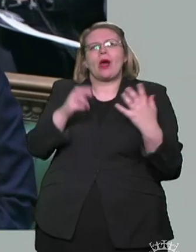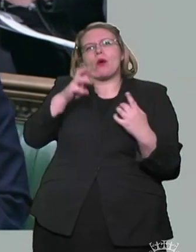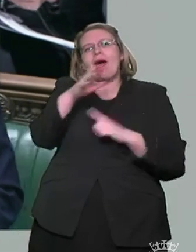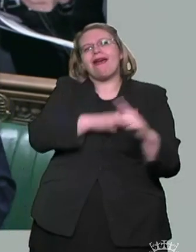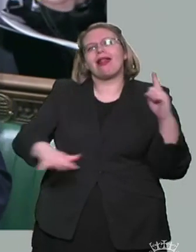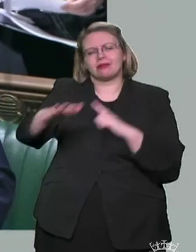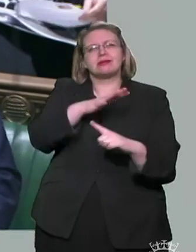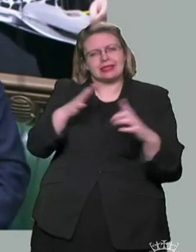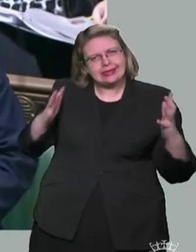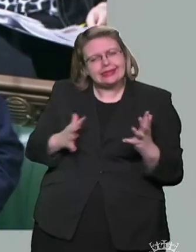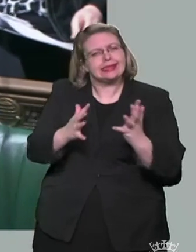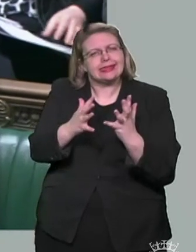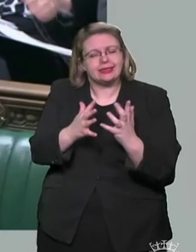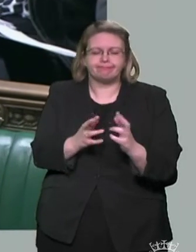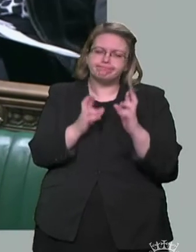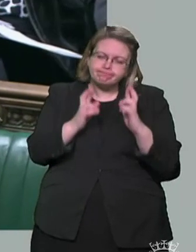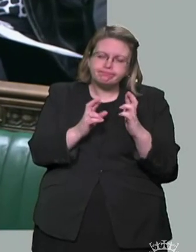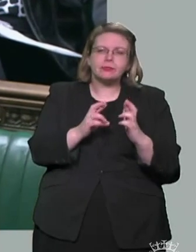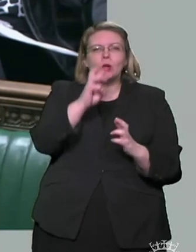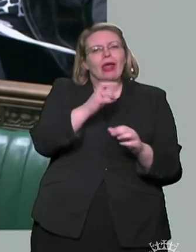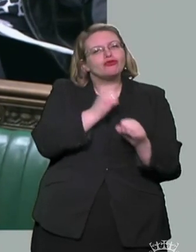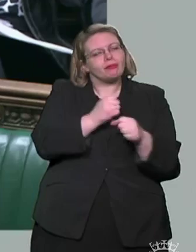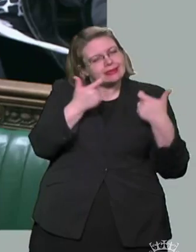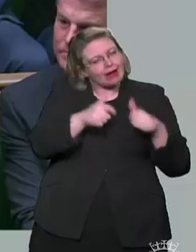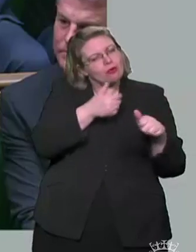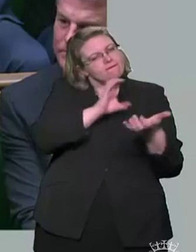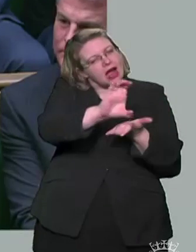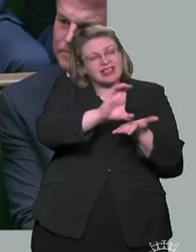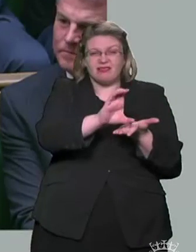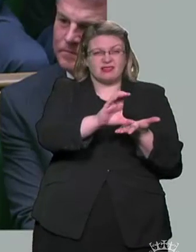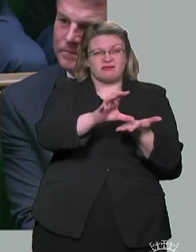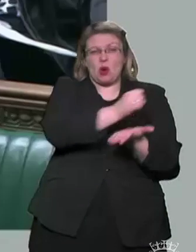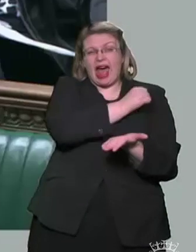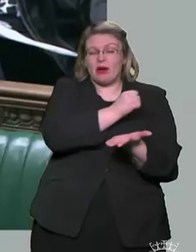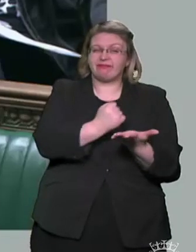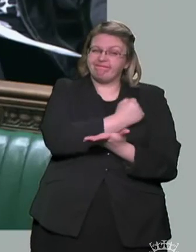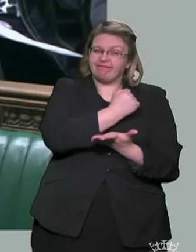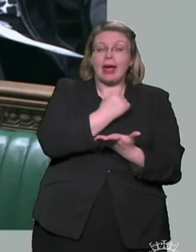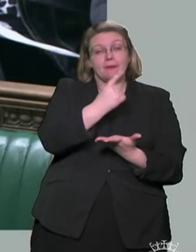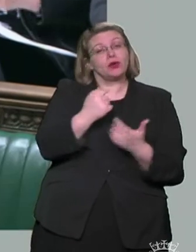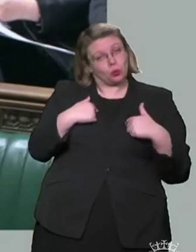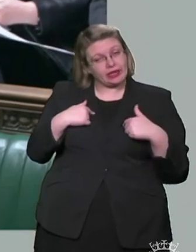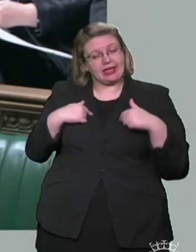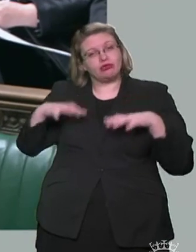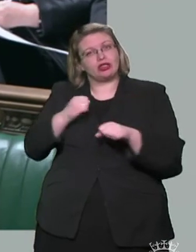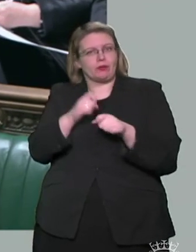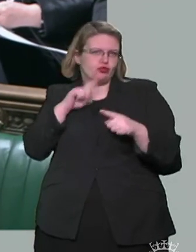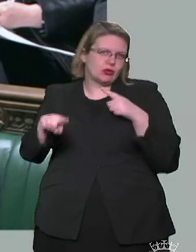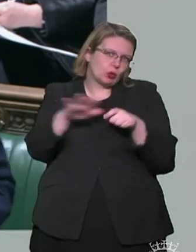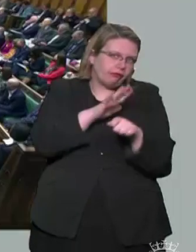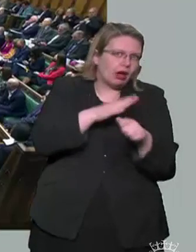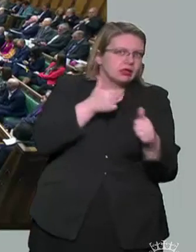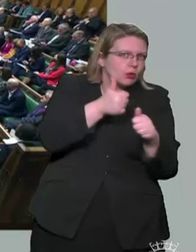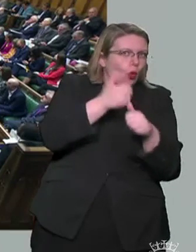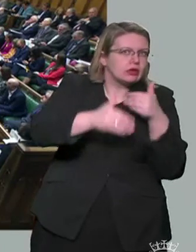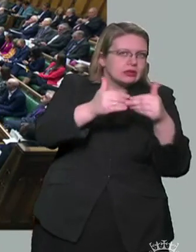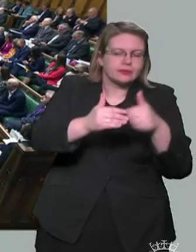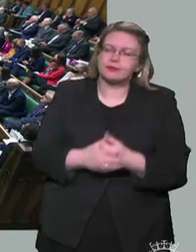I wish the Welsh Government had not withdrawn their broadband scheme, but we will do our best to make up the difference as fast as possible.